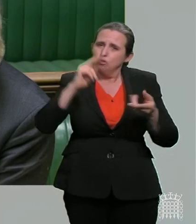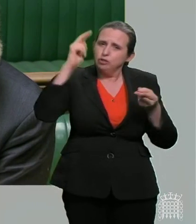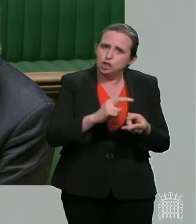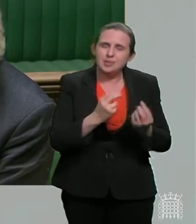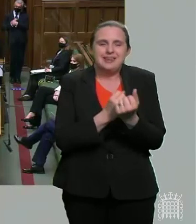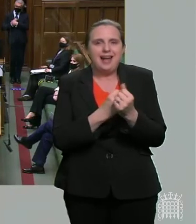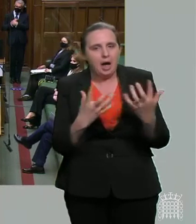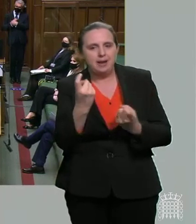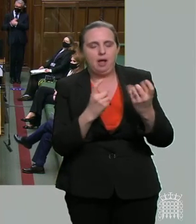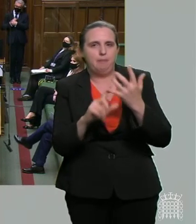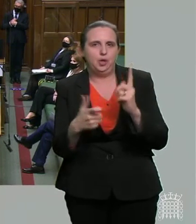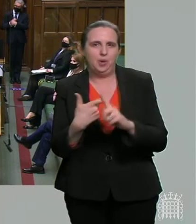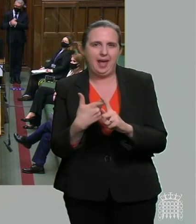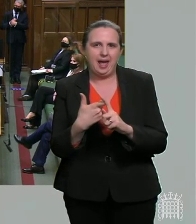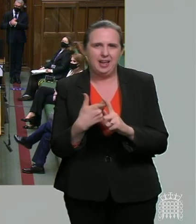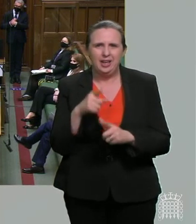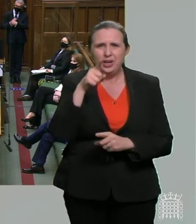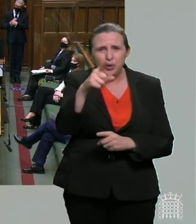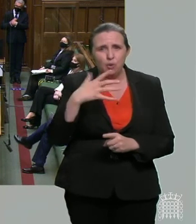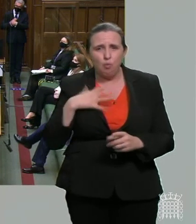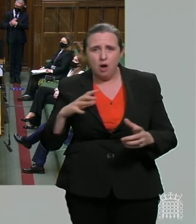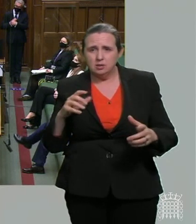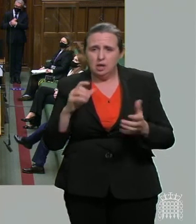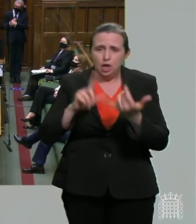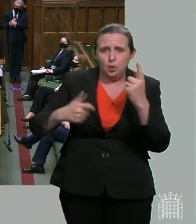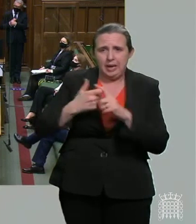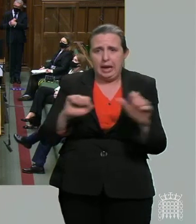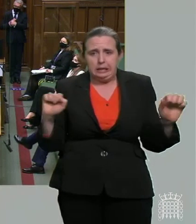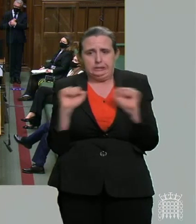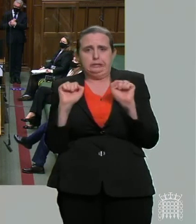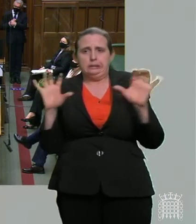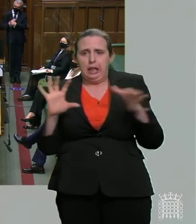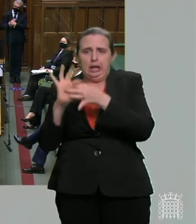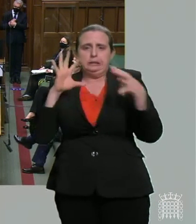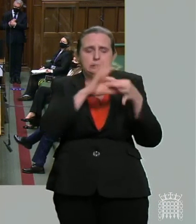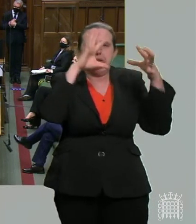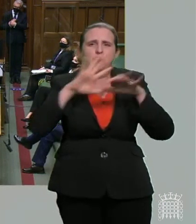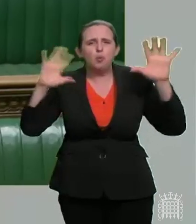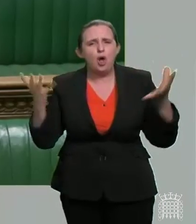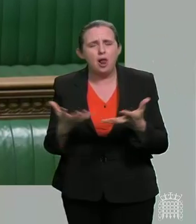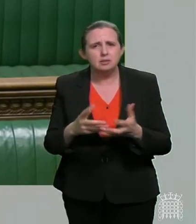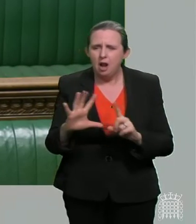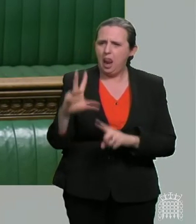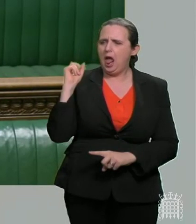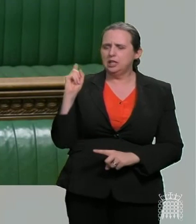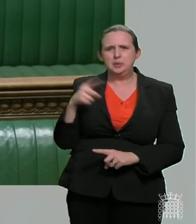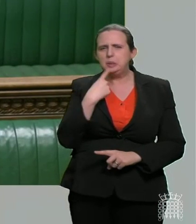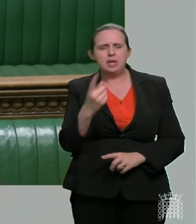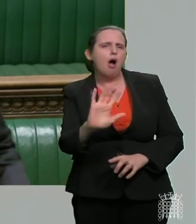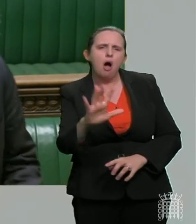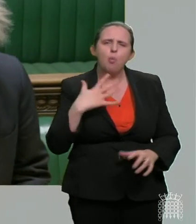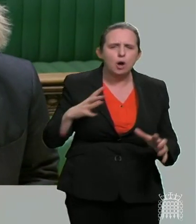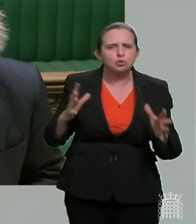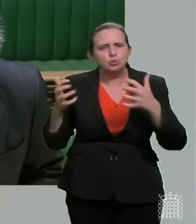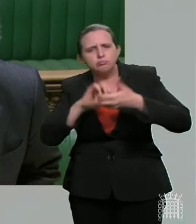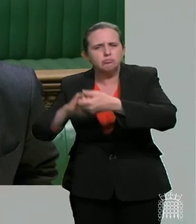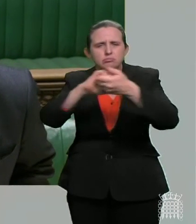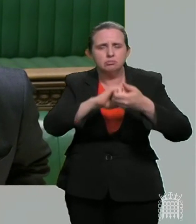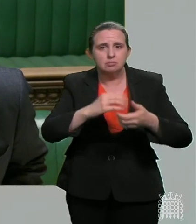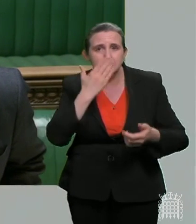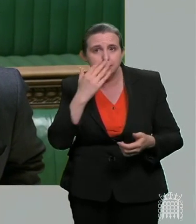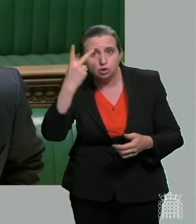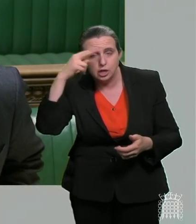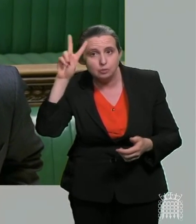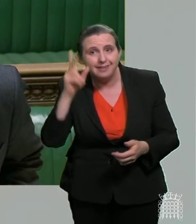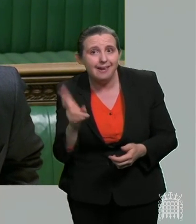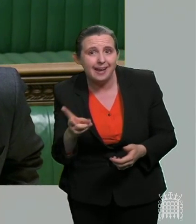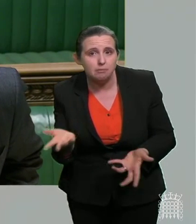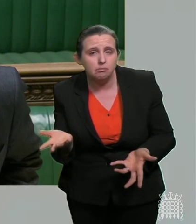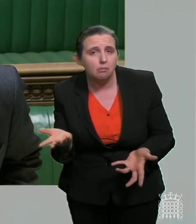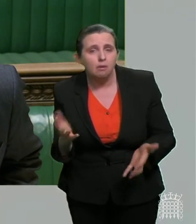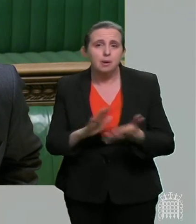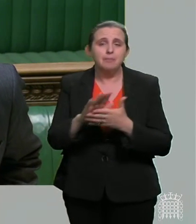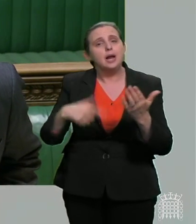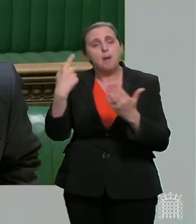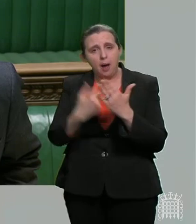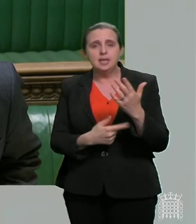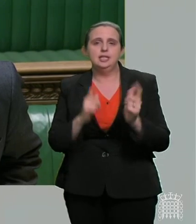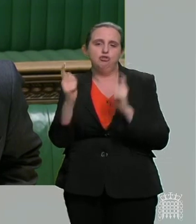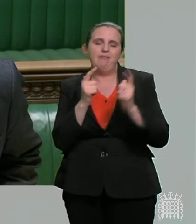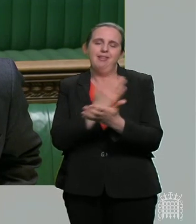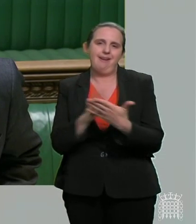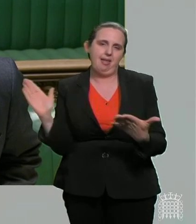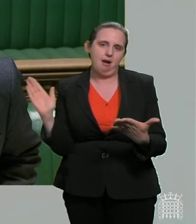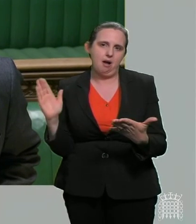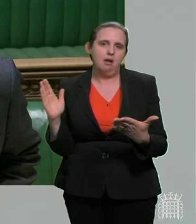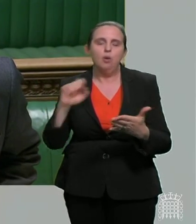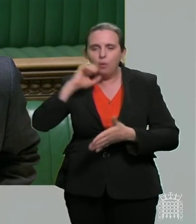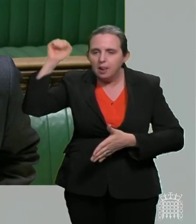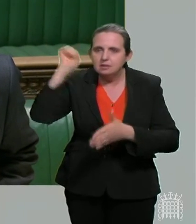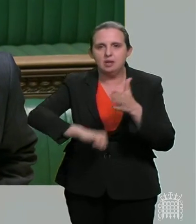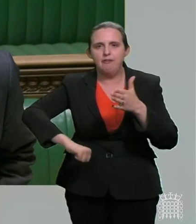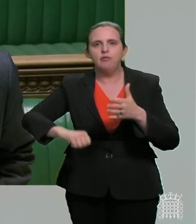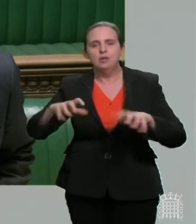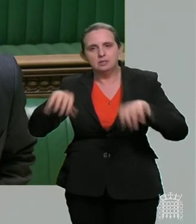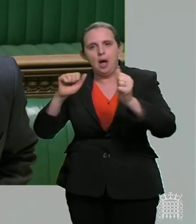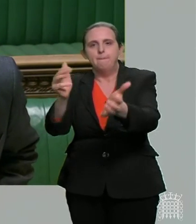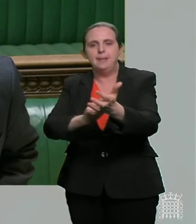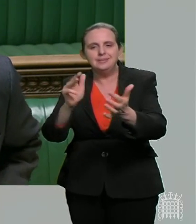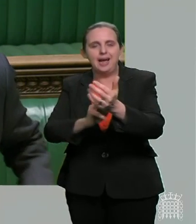Unless he actually wants to cut this country off from the rest of the world, which, last week, I think he said that he did not want to do—unless of course he has changed his mind again—I think that this policy is measured, it is proportionate, and it is getting tougher from Monday.